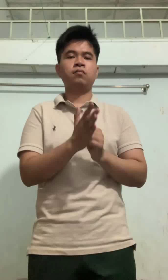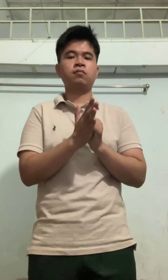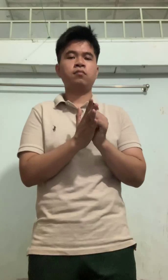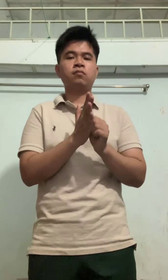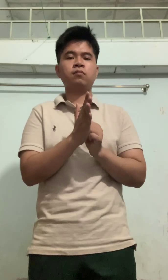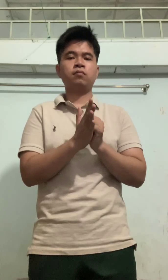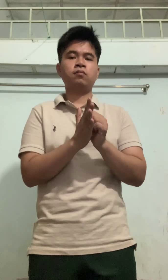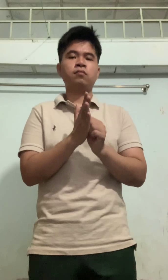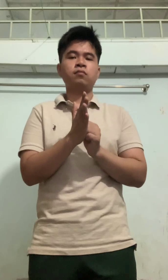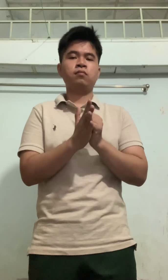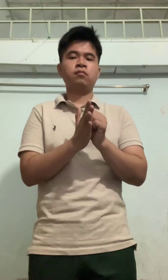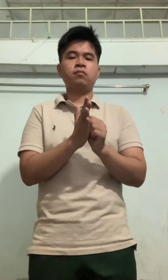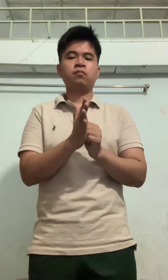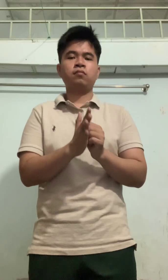thang